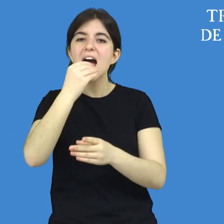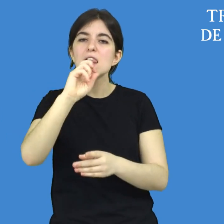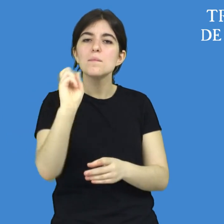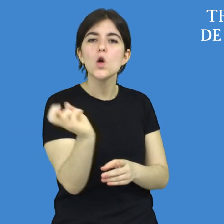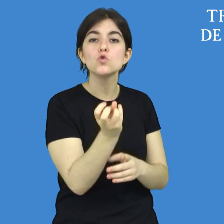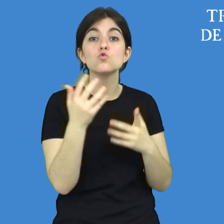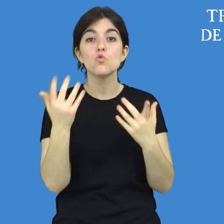etc